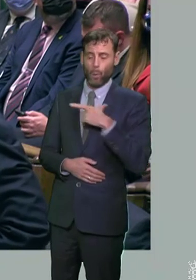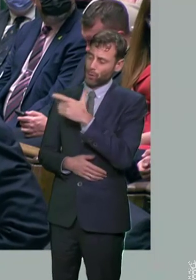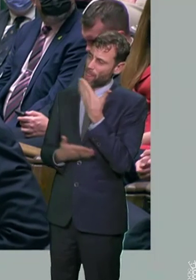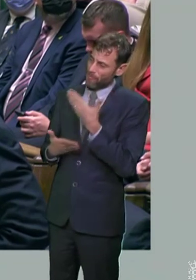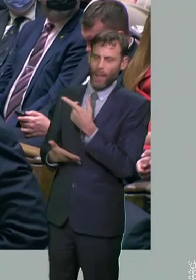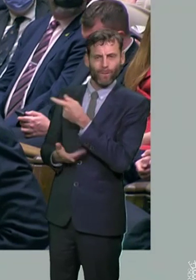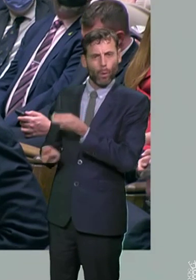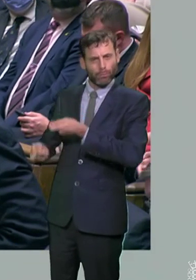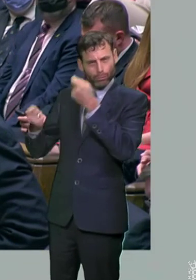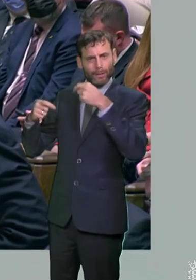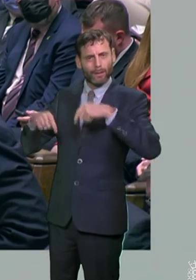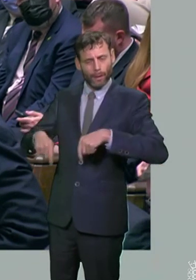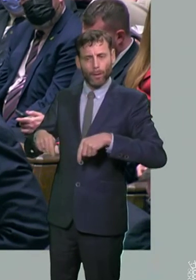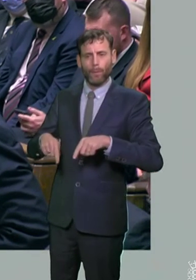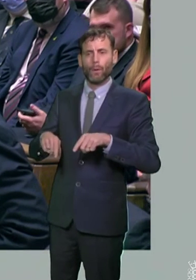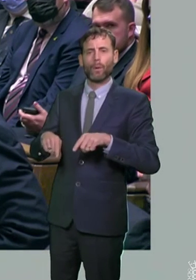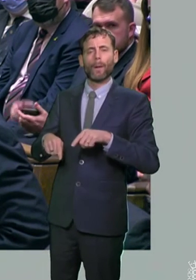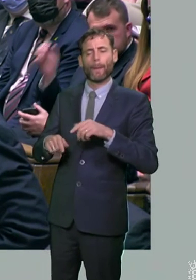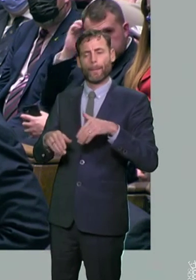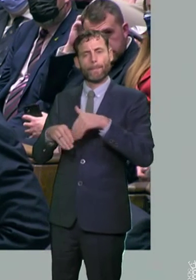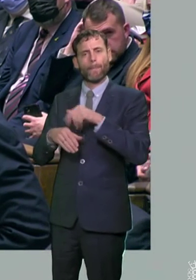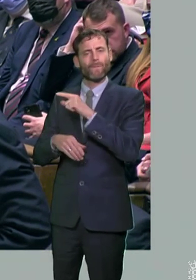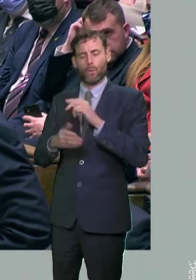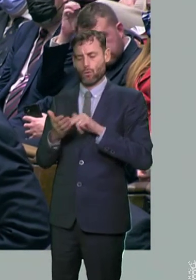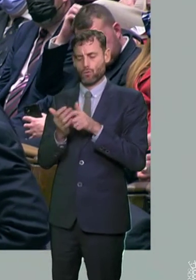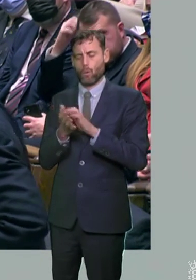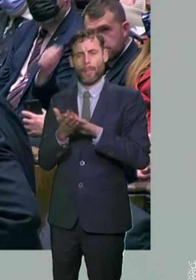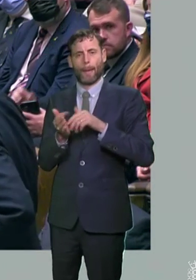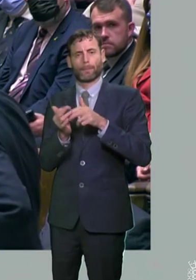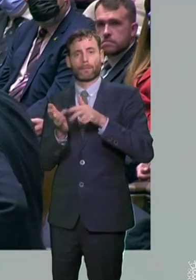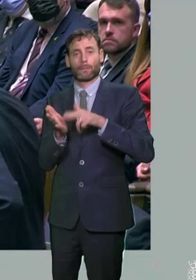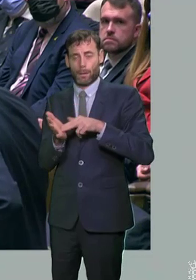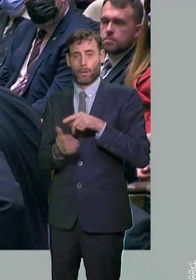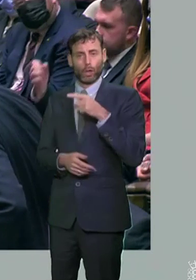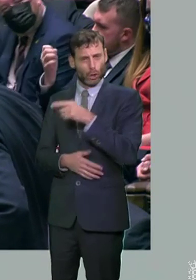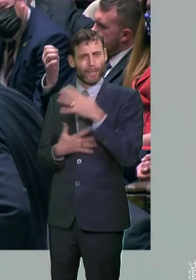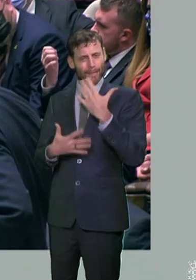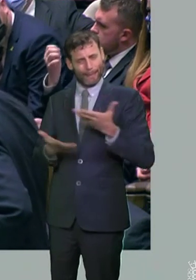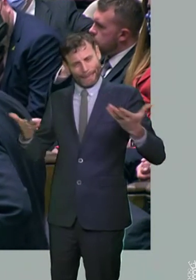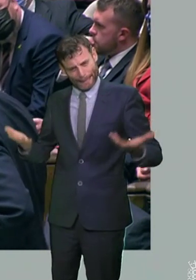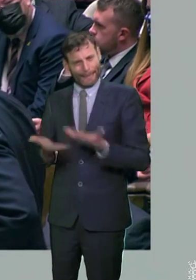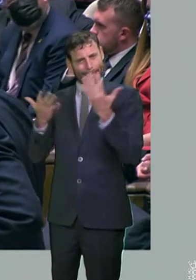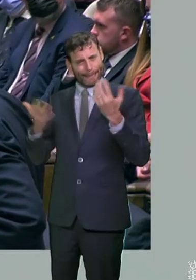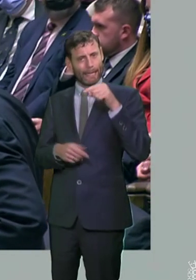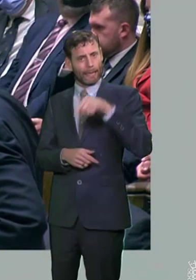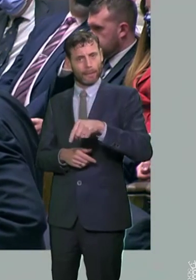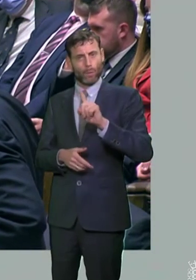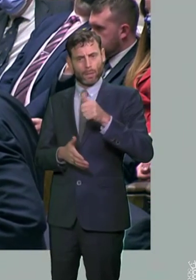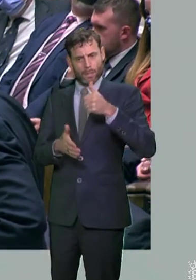She has vanished, but I want to thank her because she has championed this for many, many years.